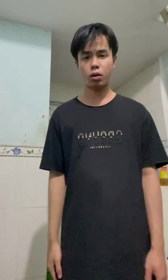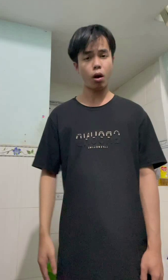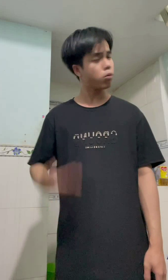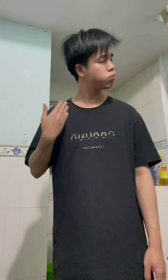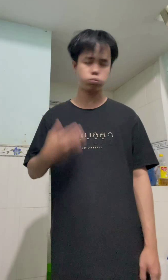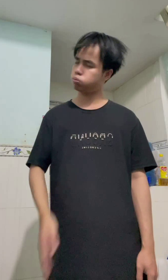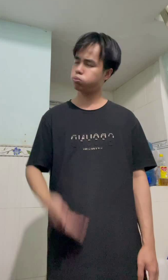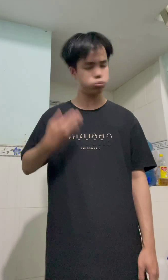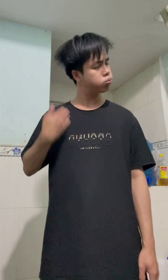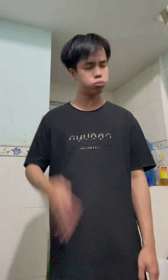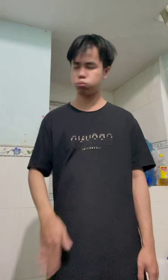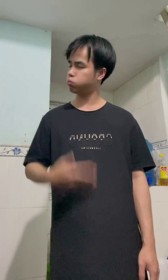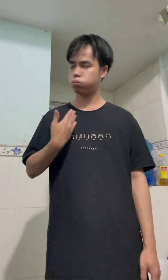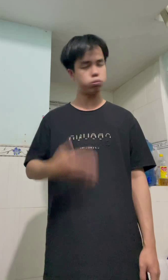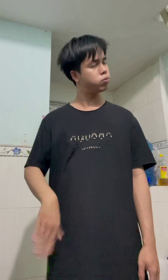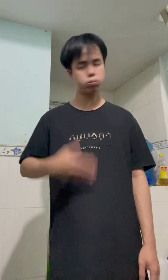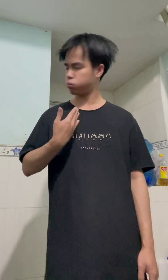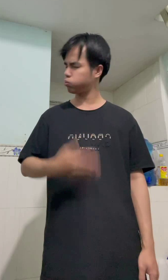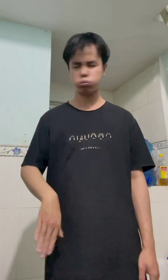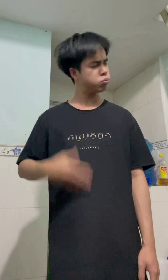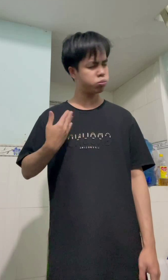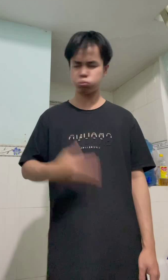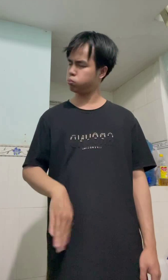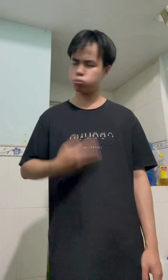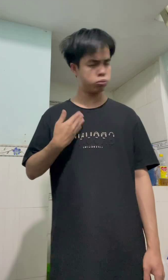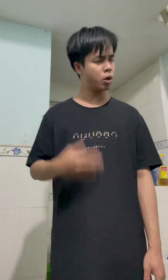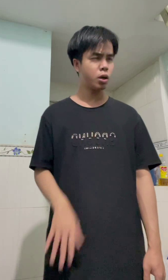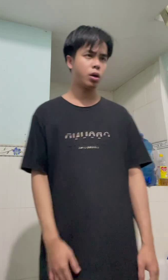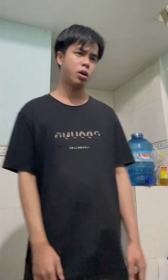nong